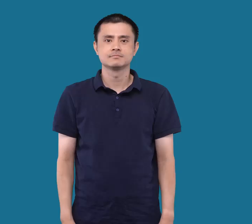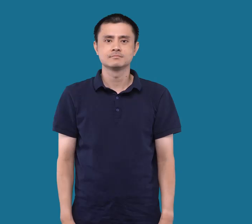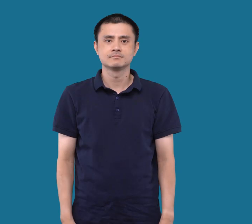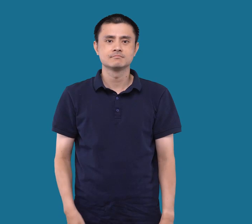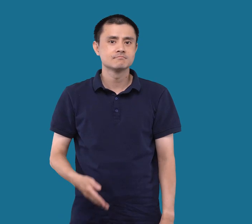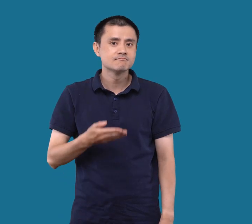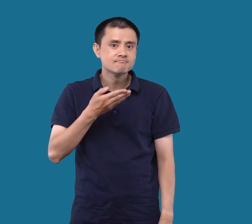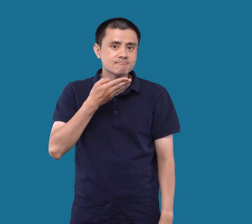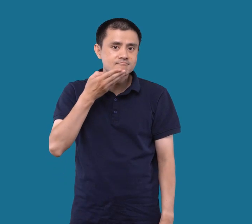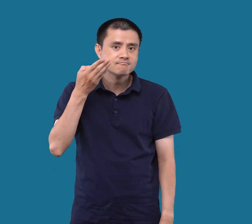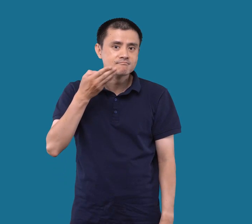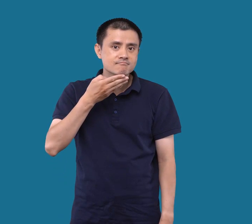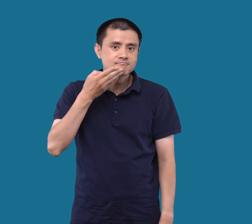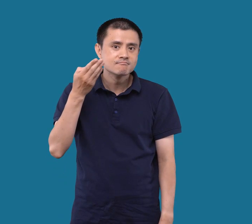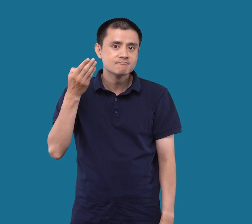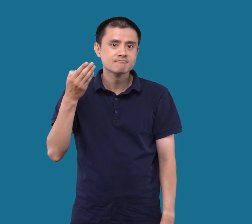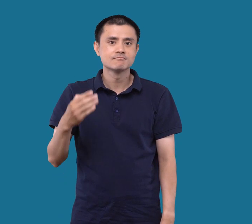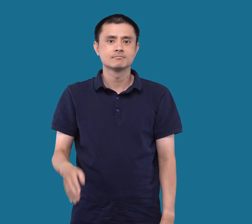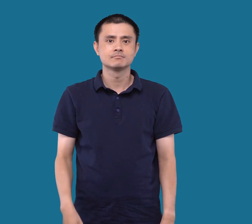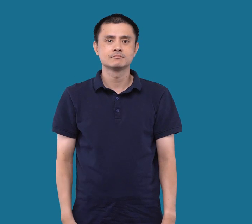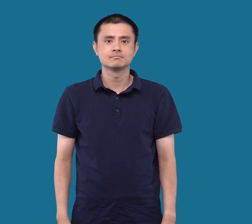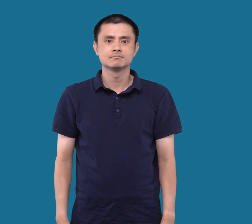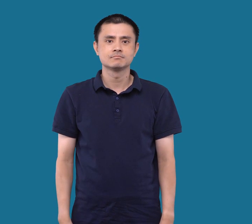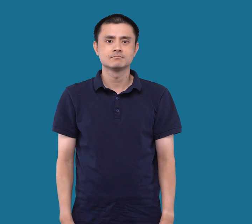Cộng Hòa Séc (nước Cộng Hòa Séc)